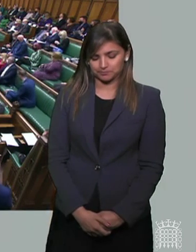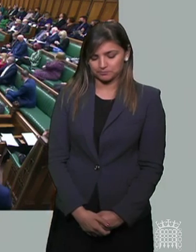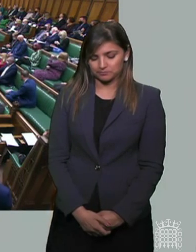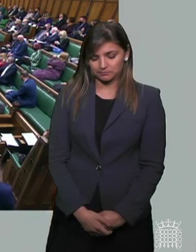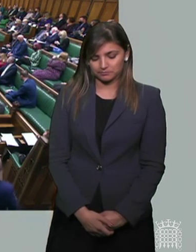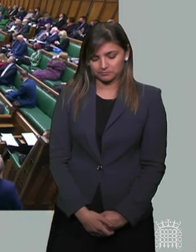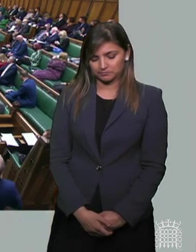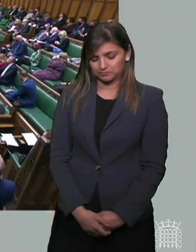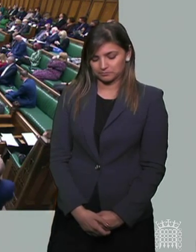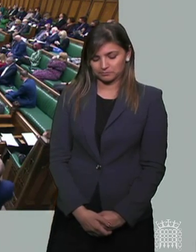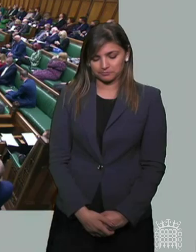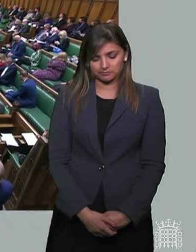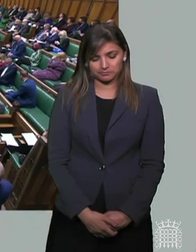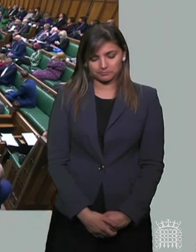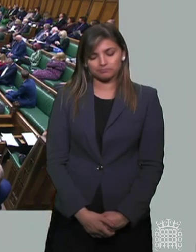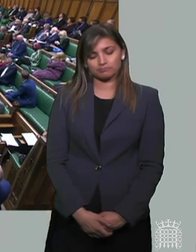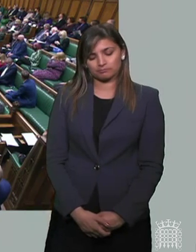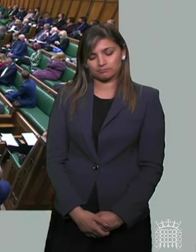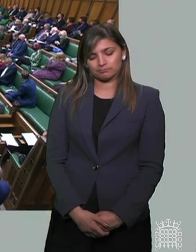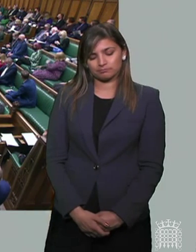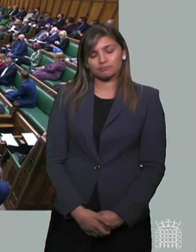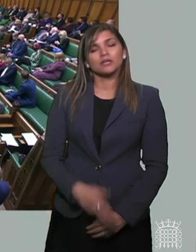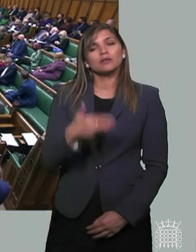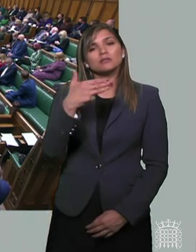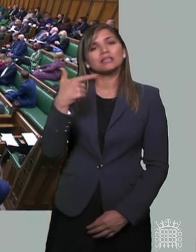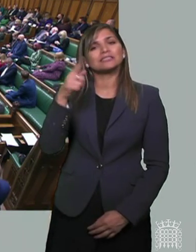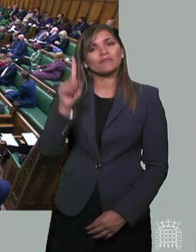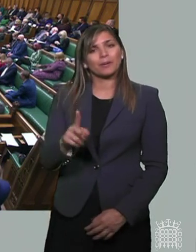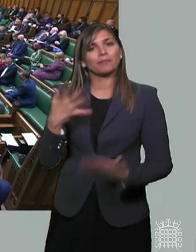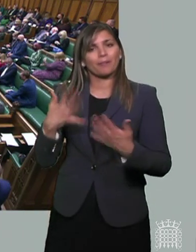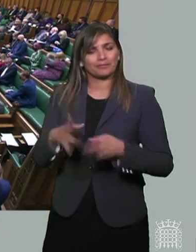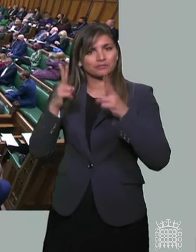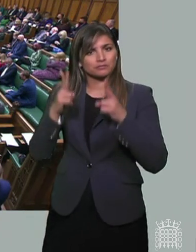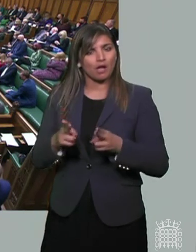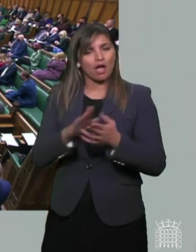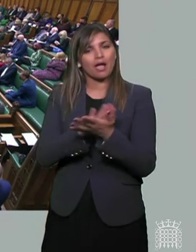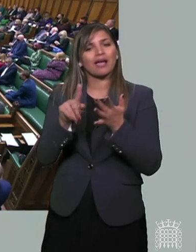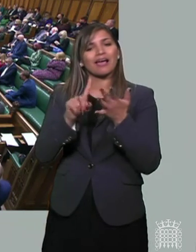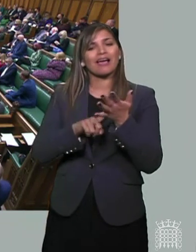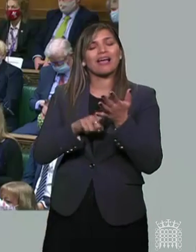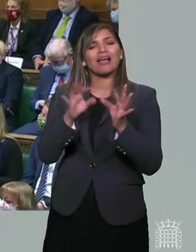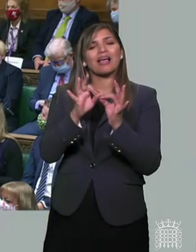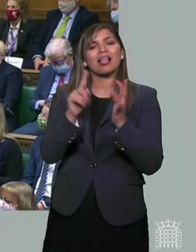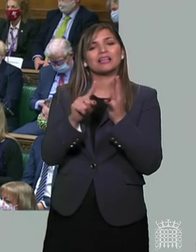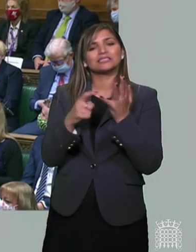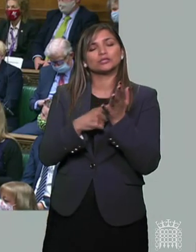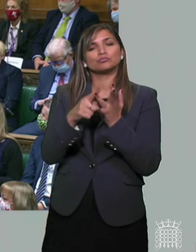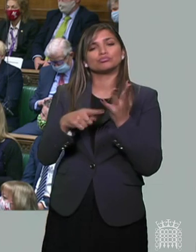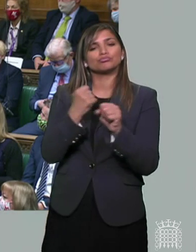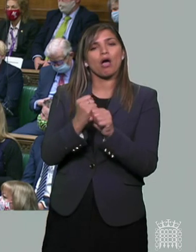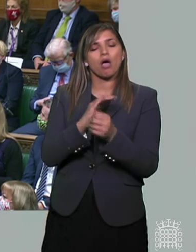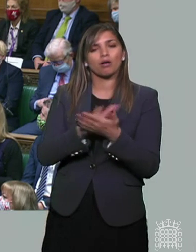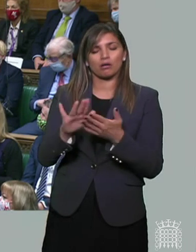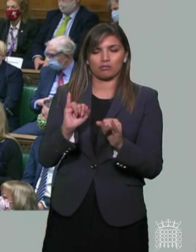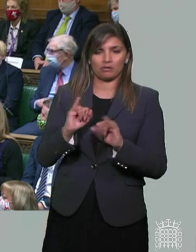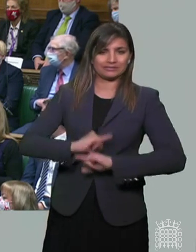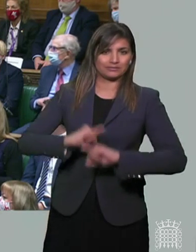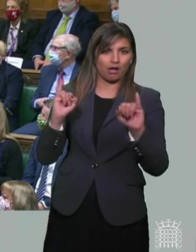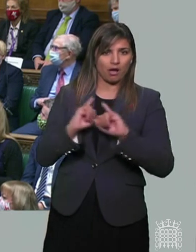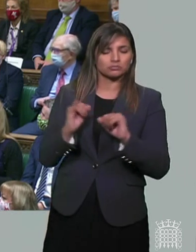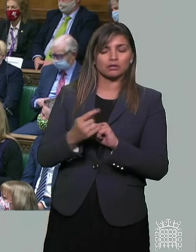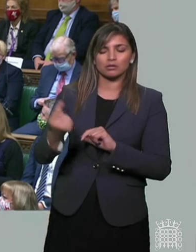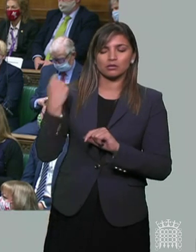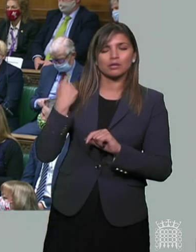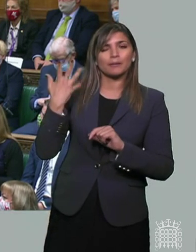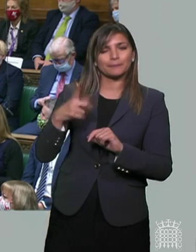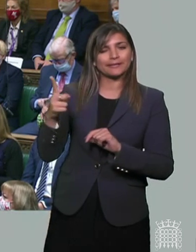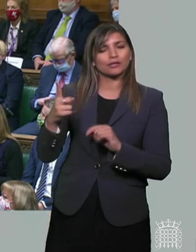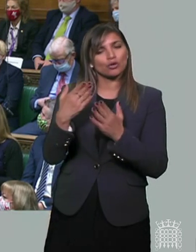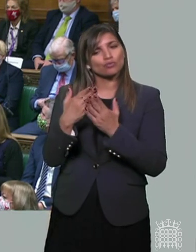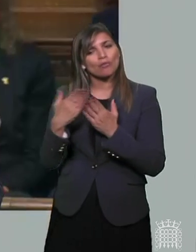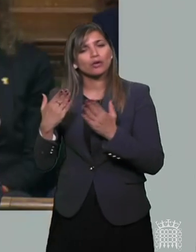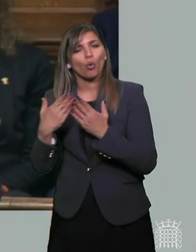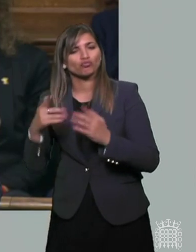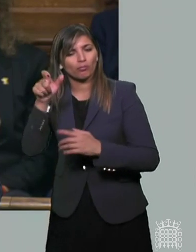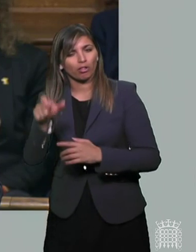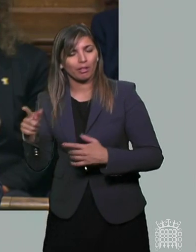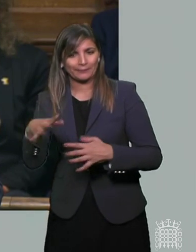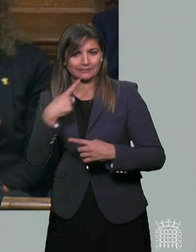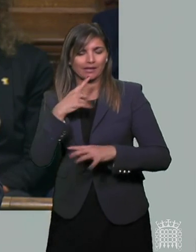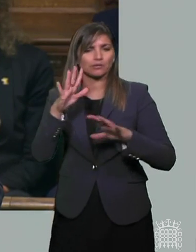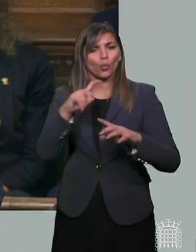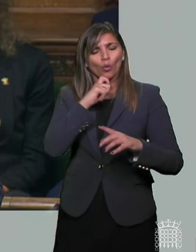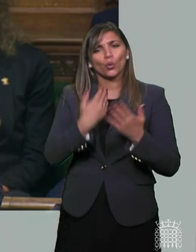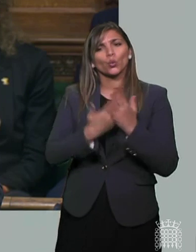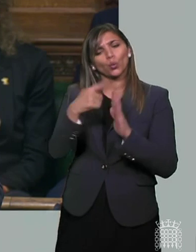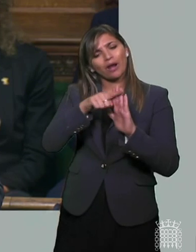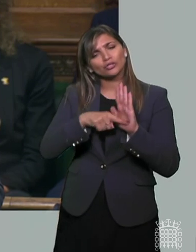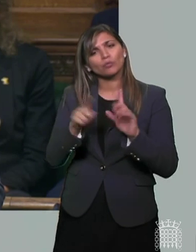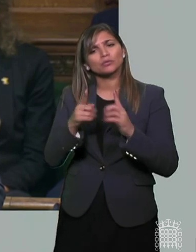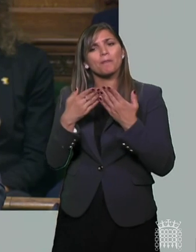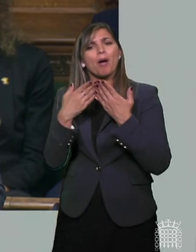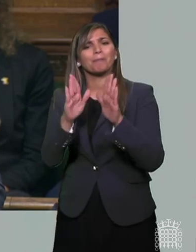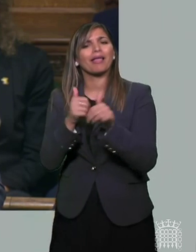After inquest verdicts that the 97 people who died in the Hillsborough disaster were unlawfully killed, the right honourable Gentleman stood for election to this House on a manifesto that included legislating to introduce a public advocate.